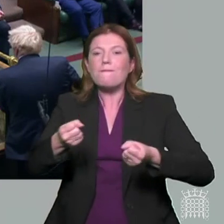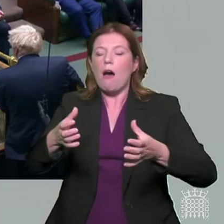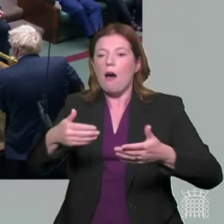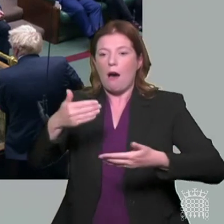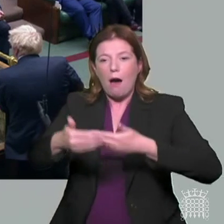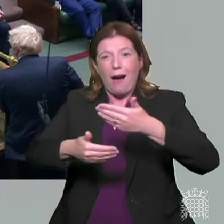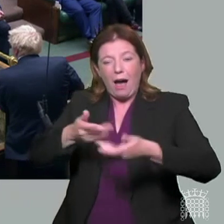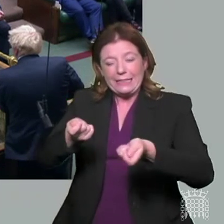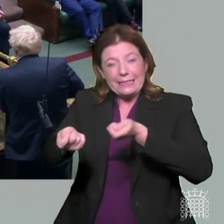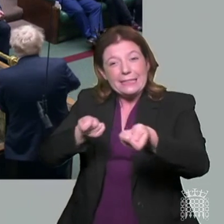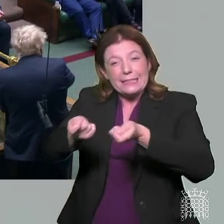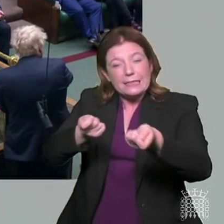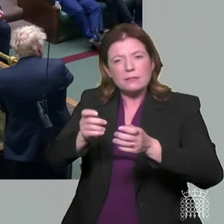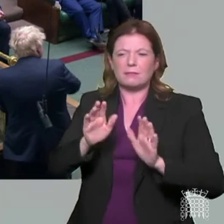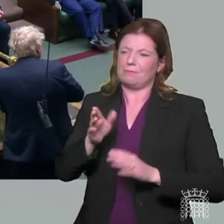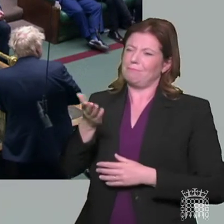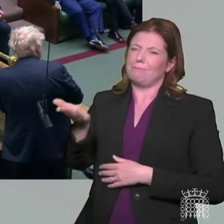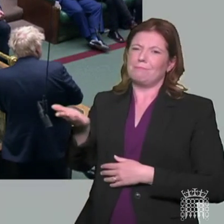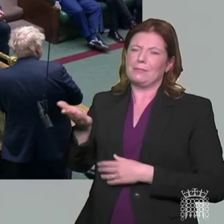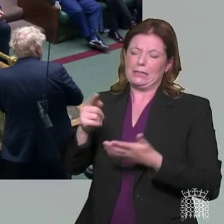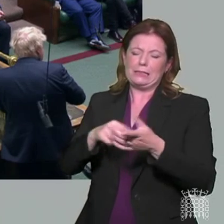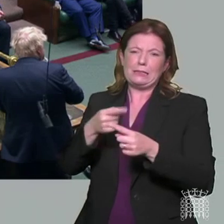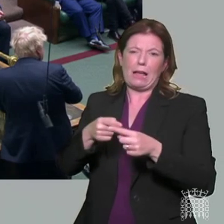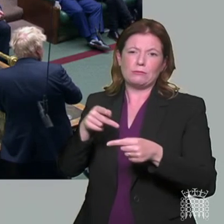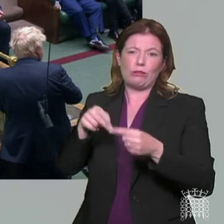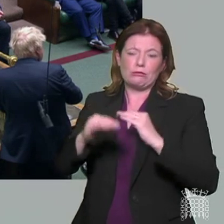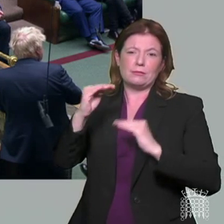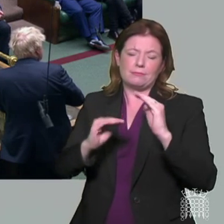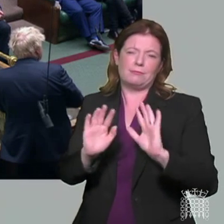We will continue— He talks about cutting taxes.